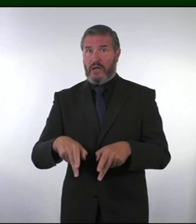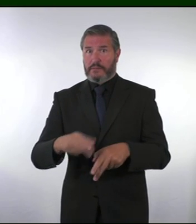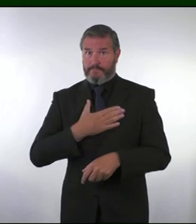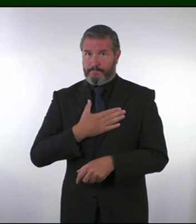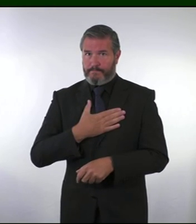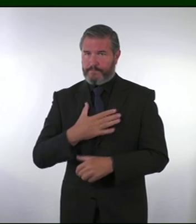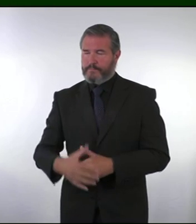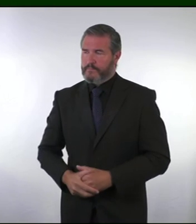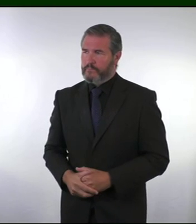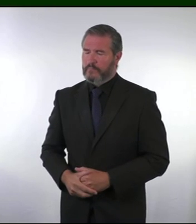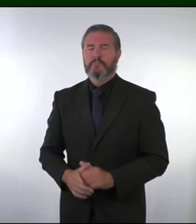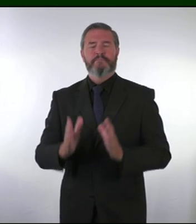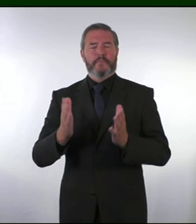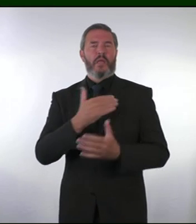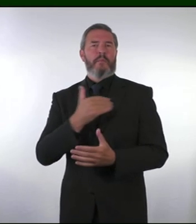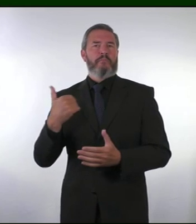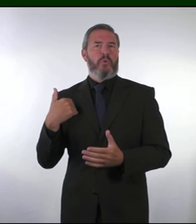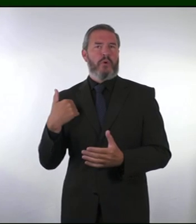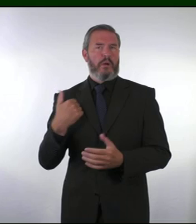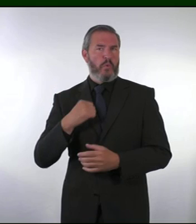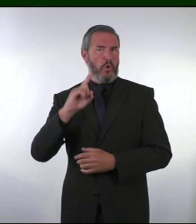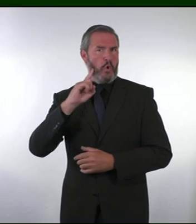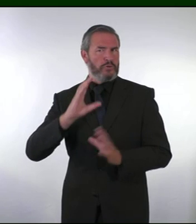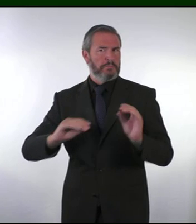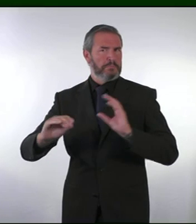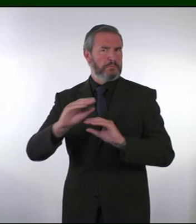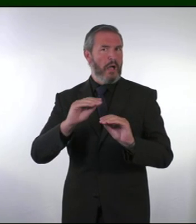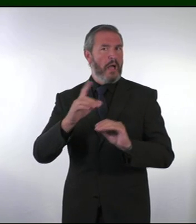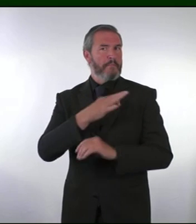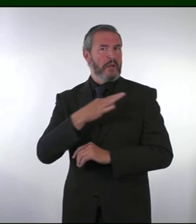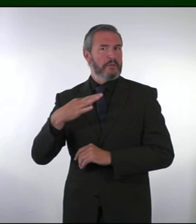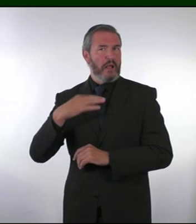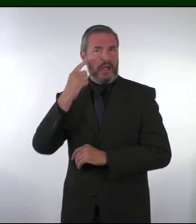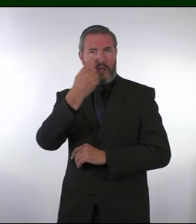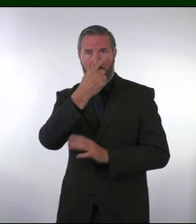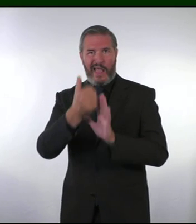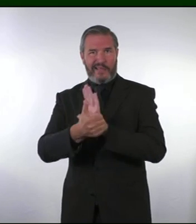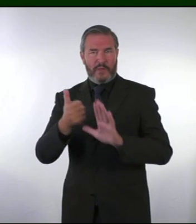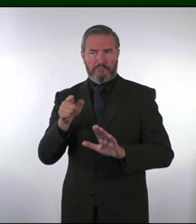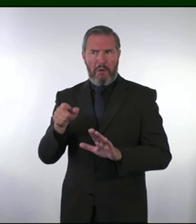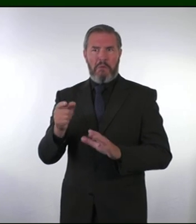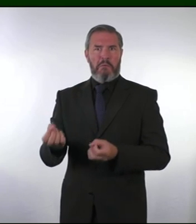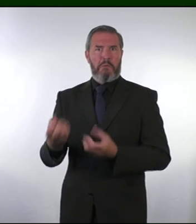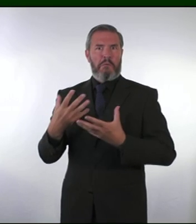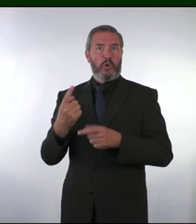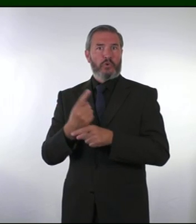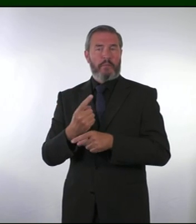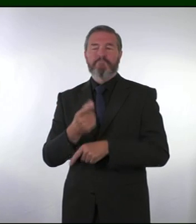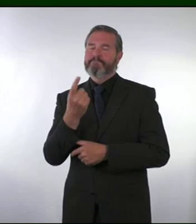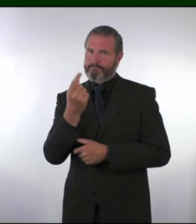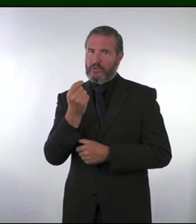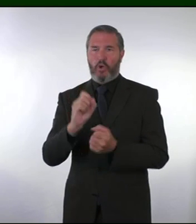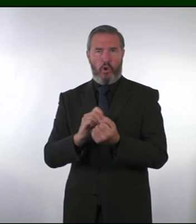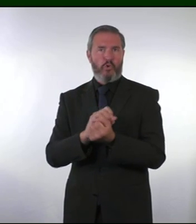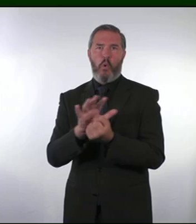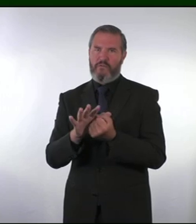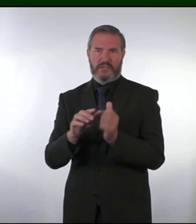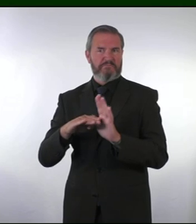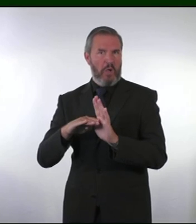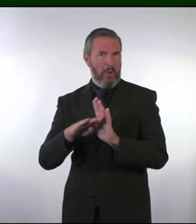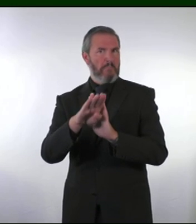This morning, we heard growing concerns from medical experts about the real risk of a second wave of covid-19.